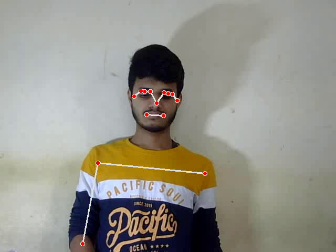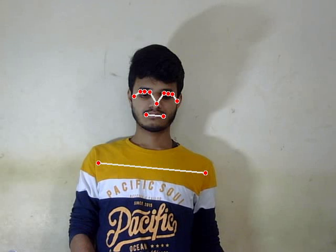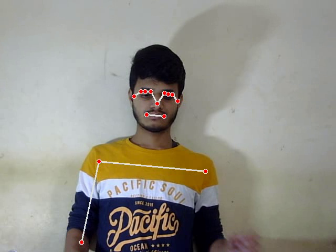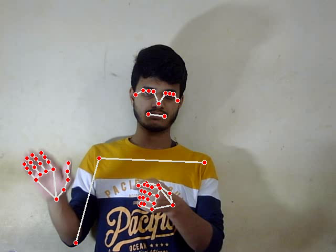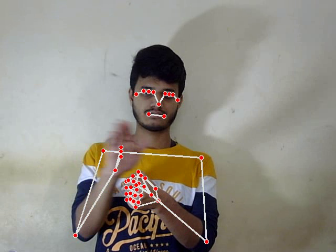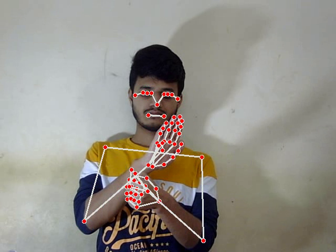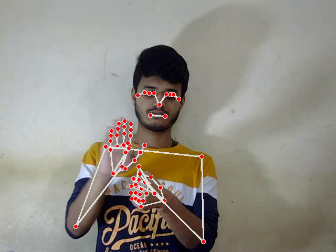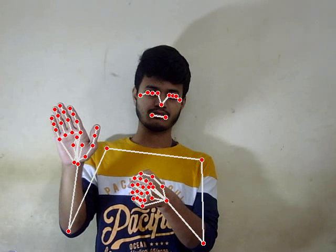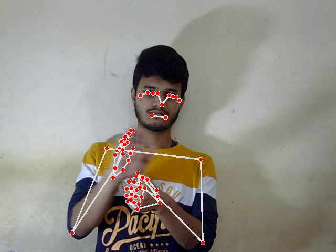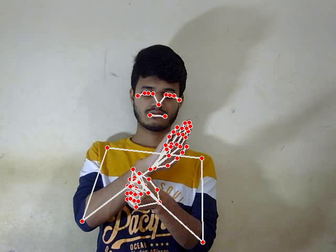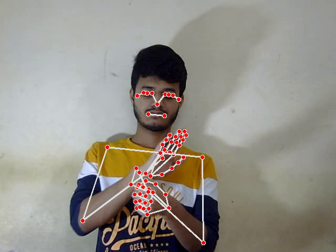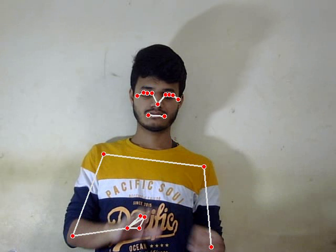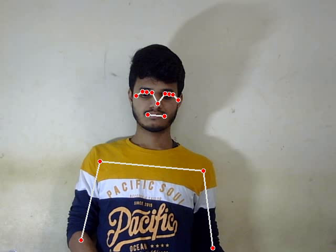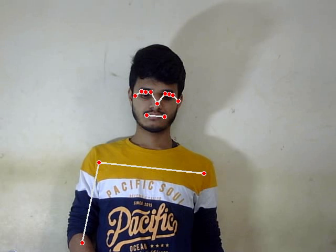busy